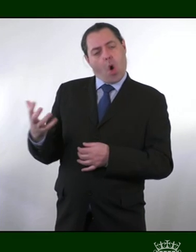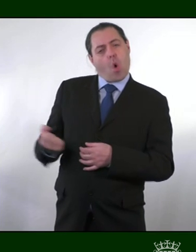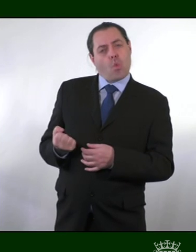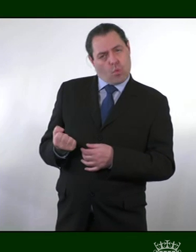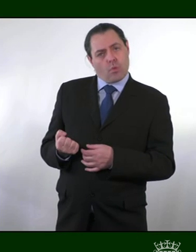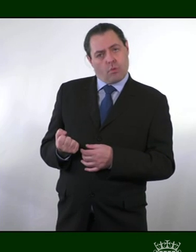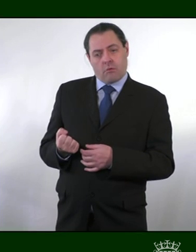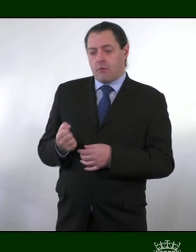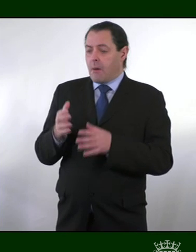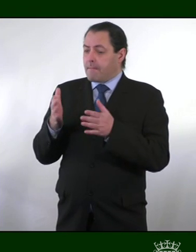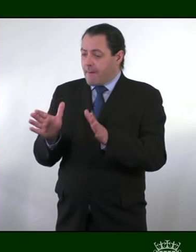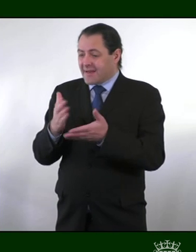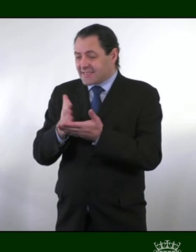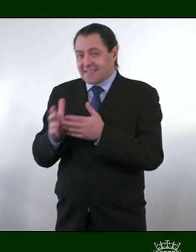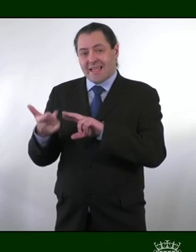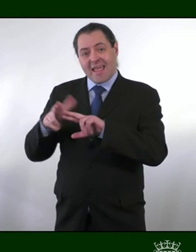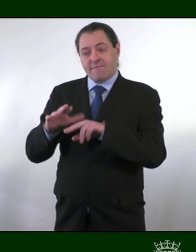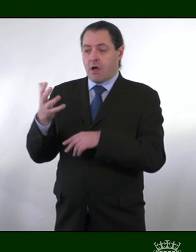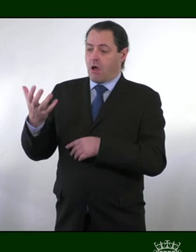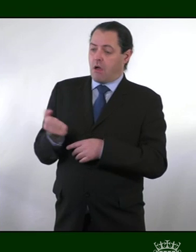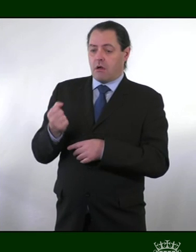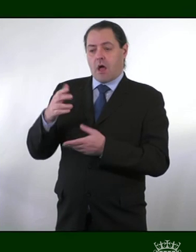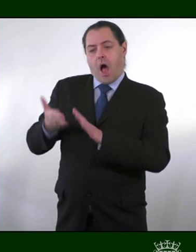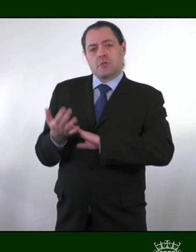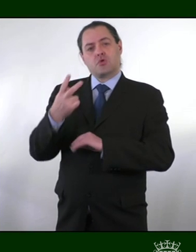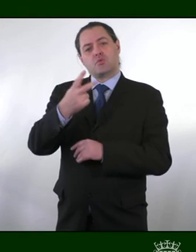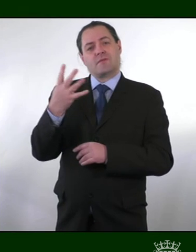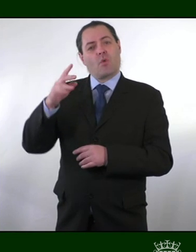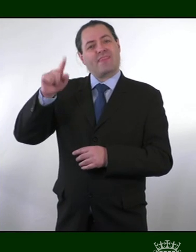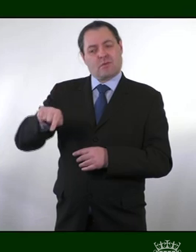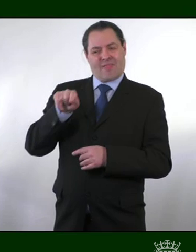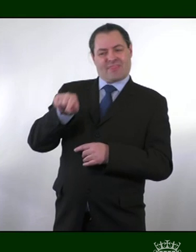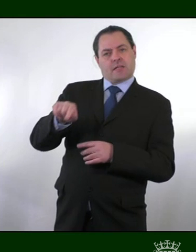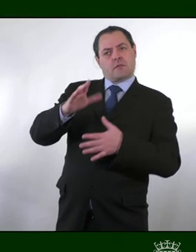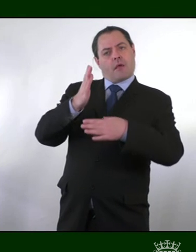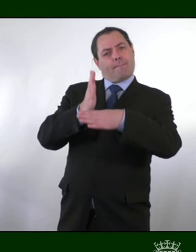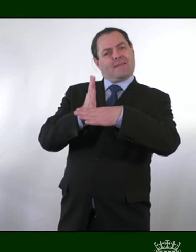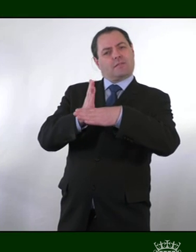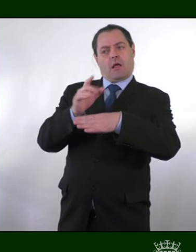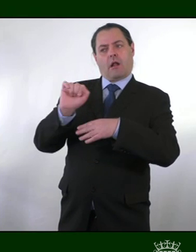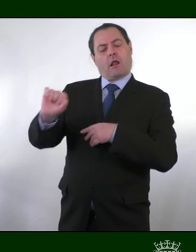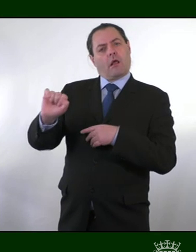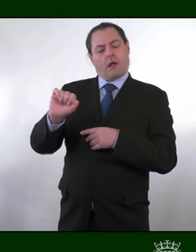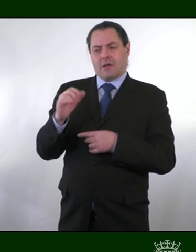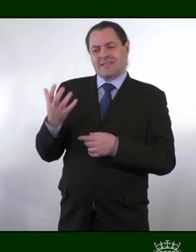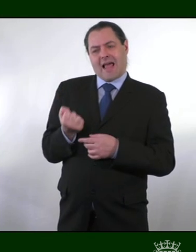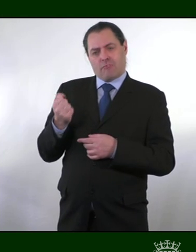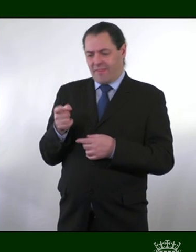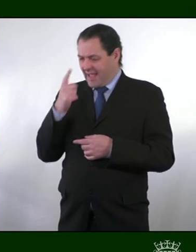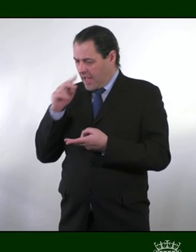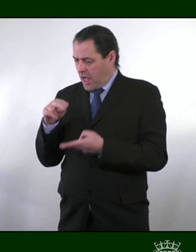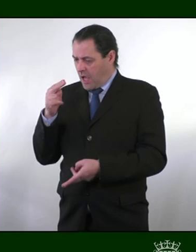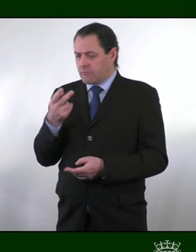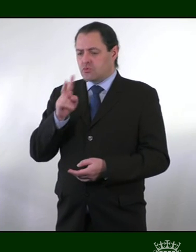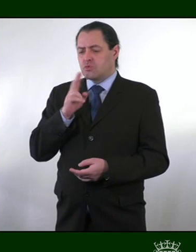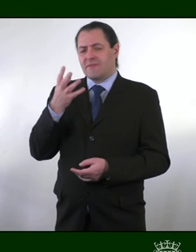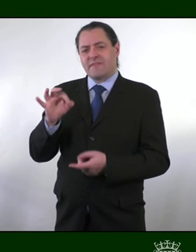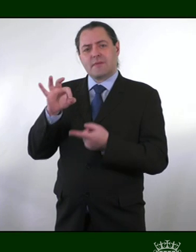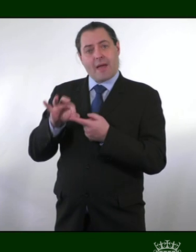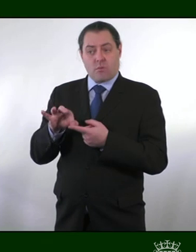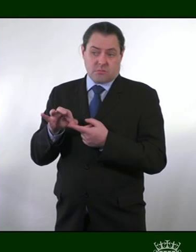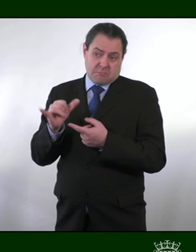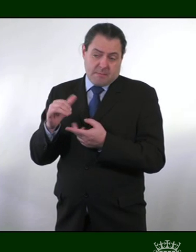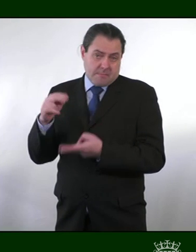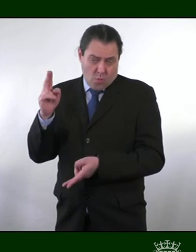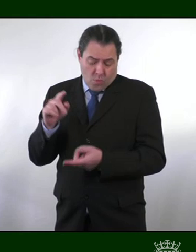Anyone in the public sector earning less than the UK median salary of £24,000 will receive a pay rise of £250 or more.